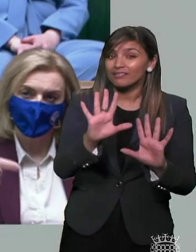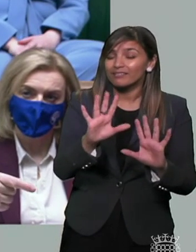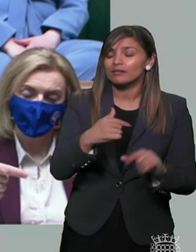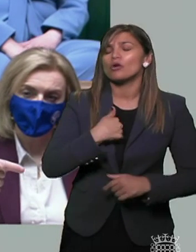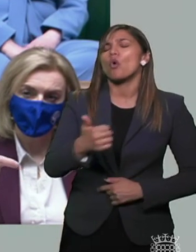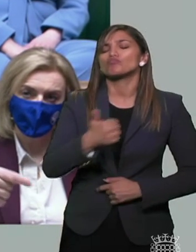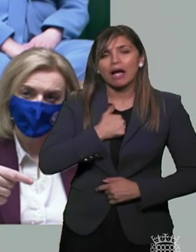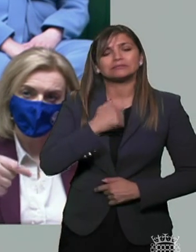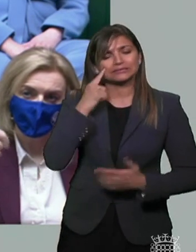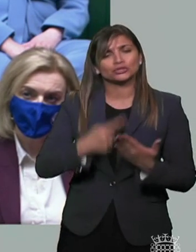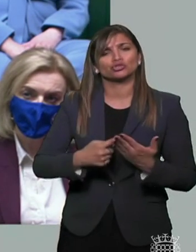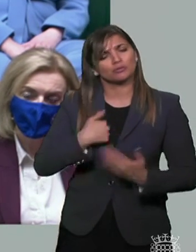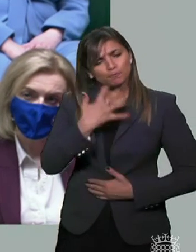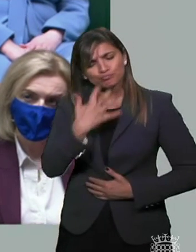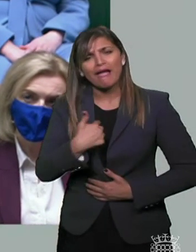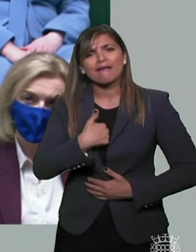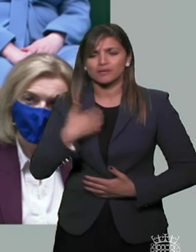It is because we took those courageous steps